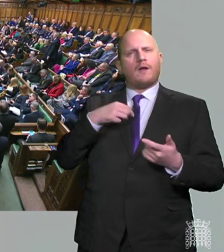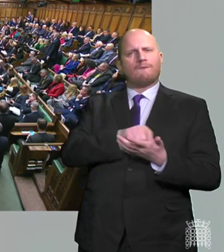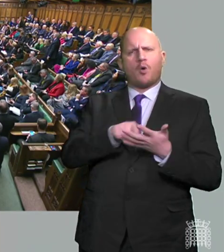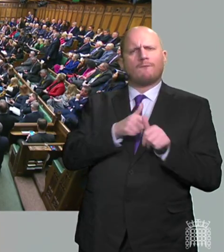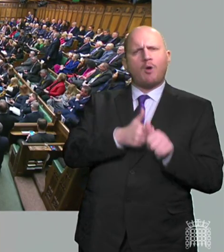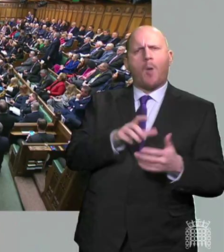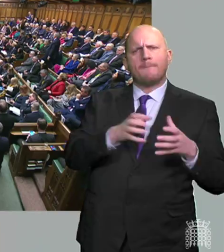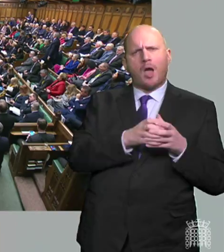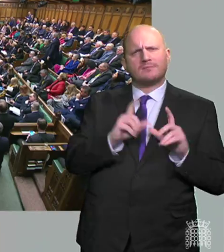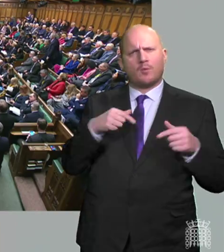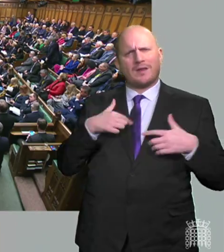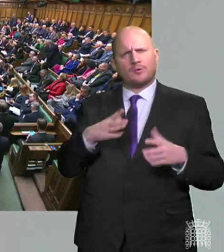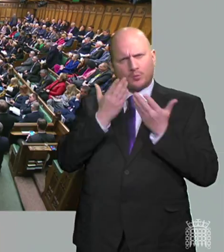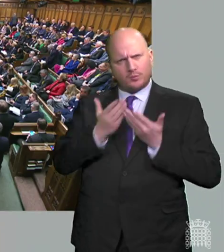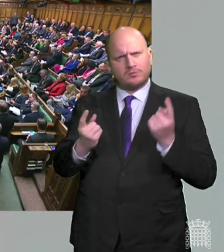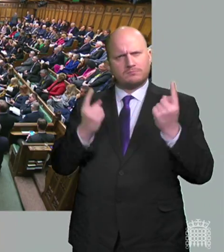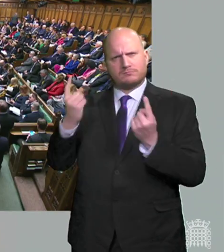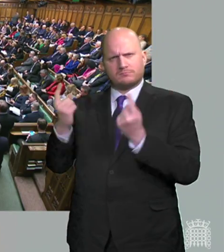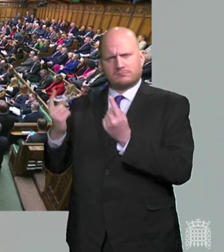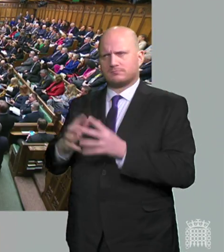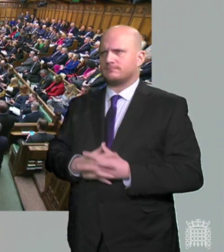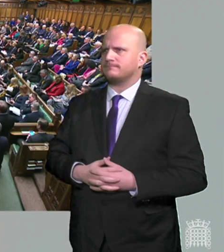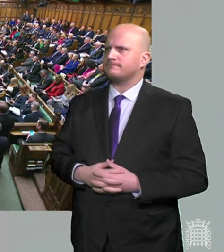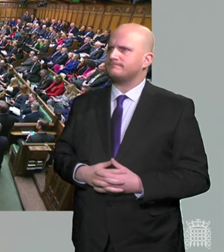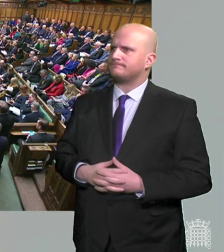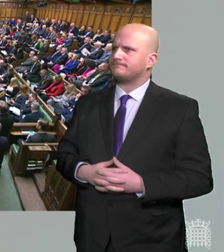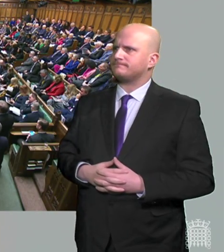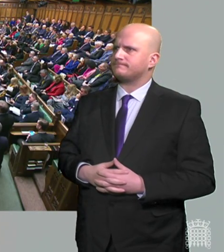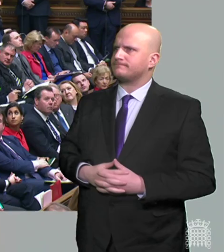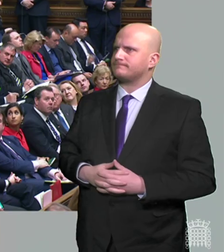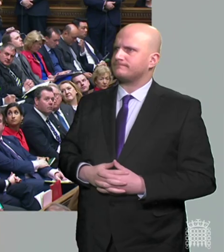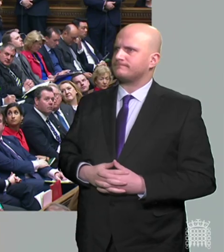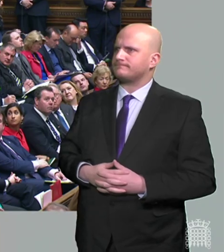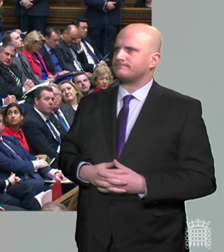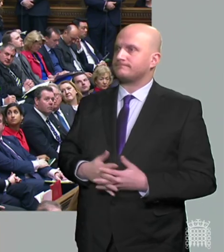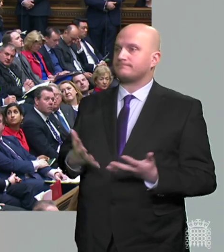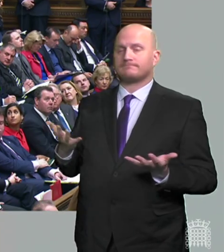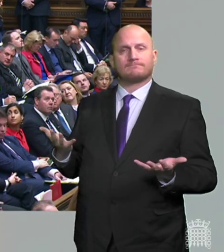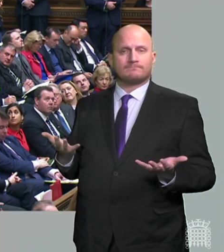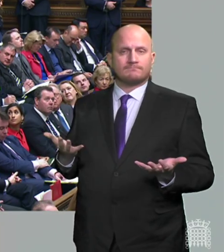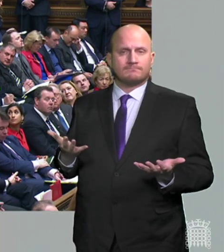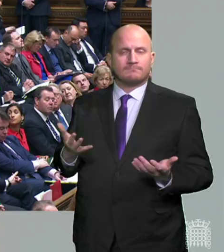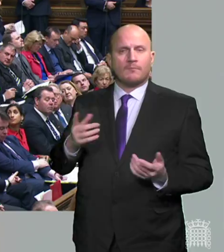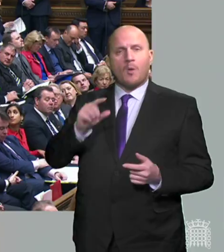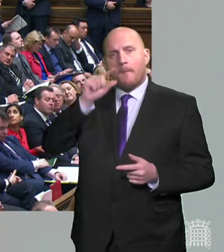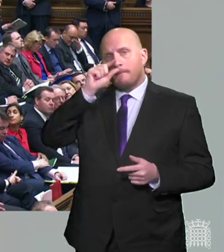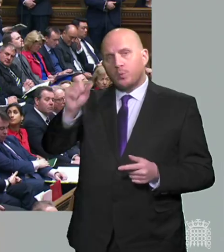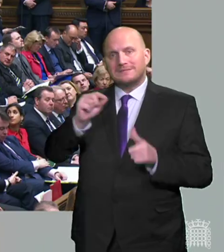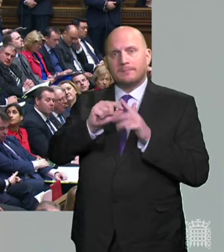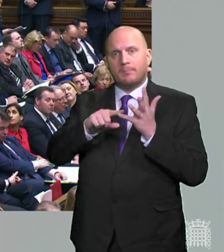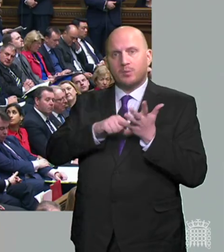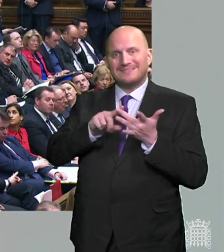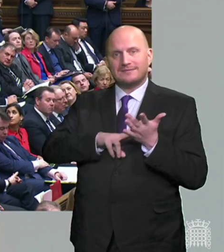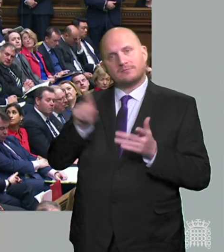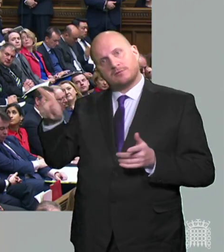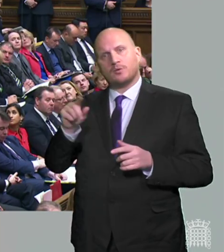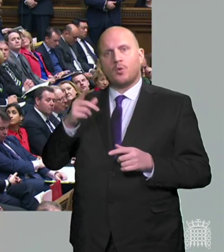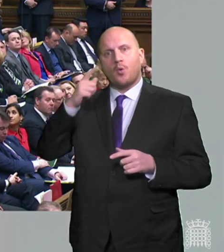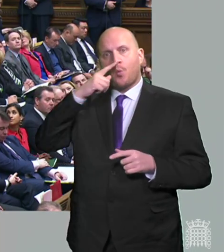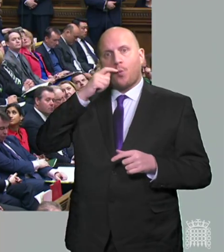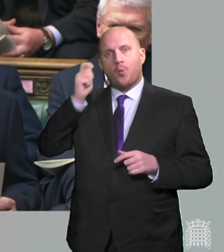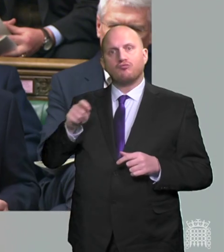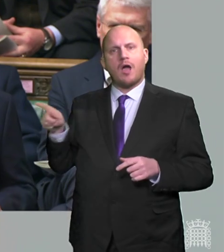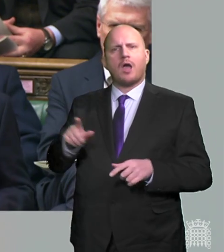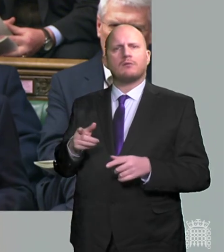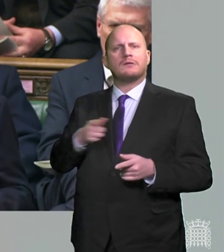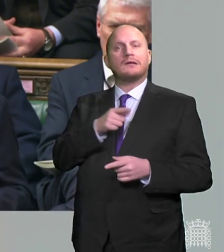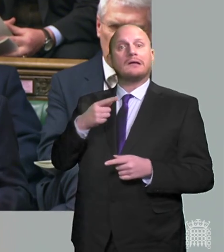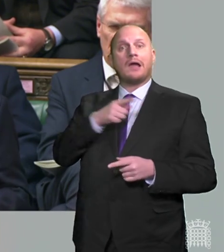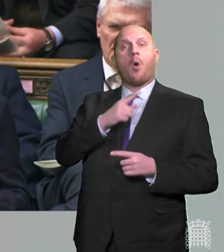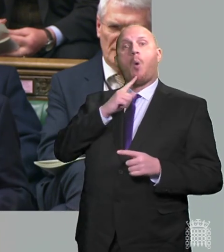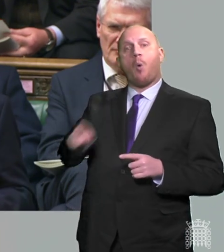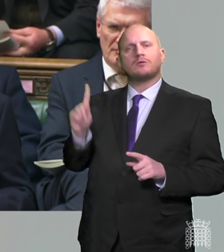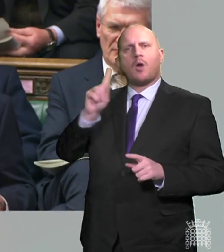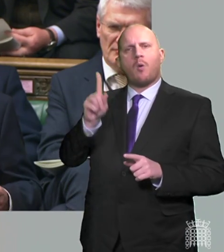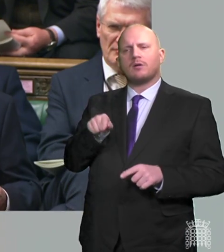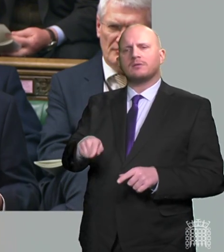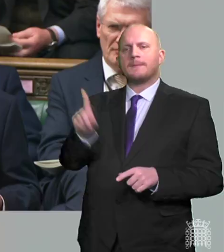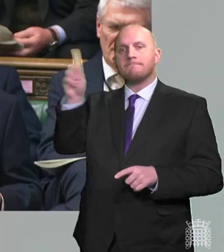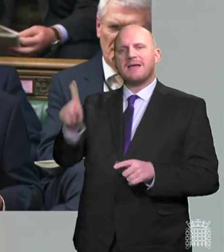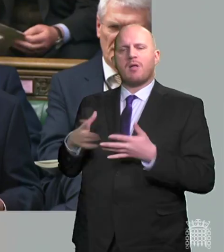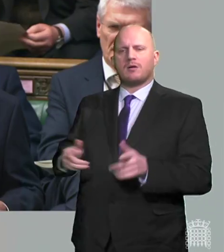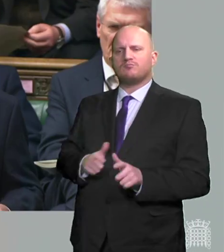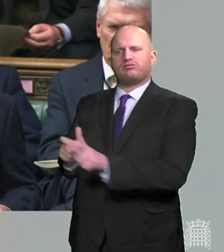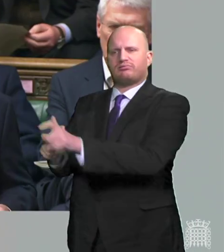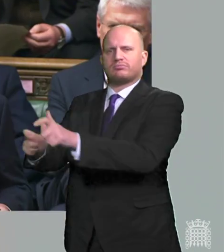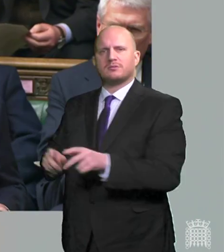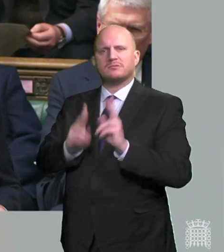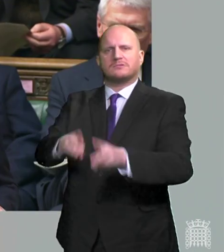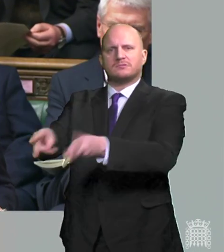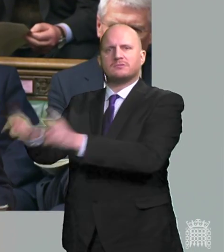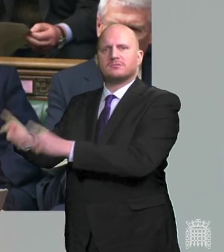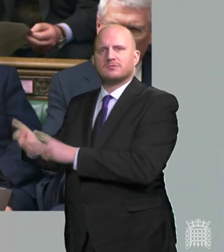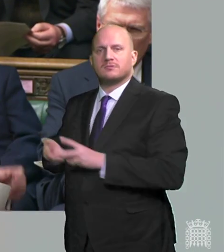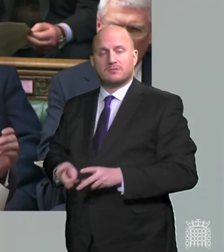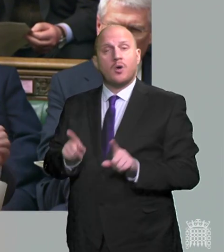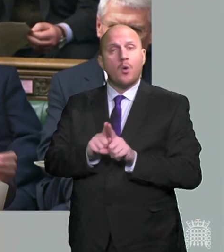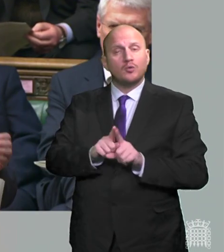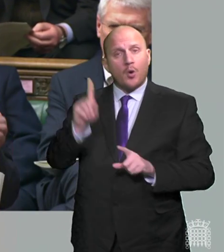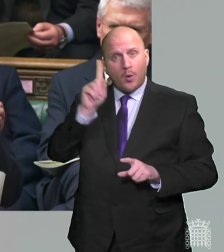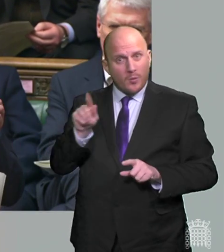Innocent civilians are being murdered in Ukraine on Putin’s orders as we speak, and as we sit in a warmed House of Commons, families are freezing because their electricity has been cut off by Russian forces.